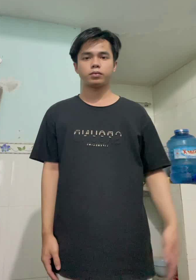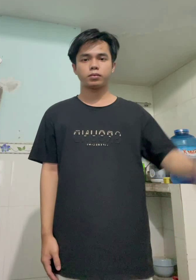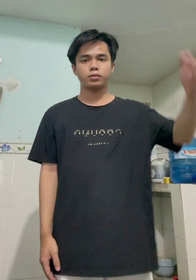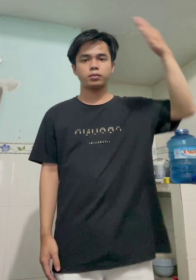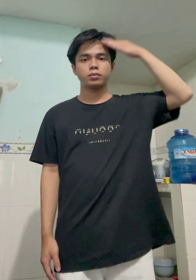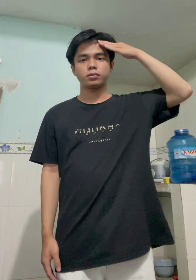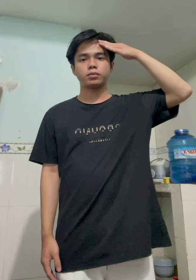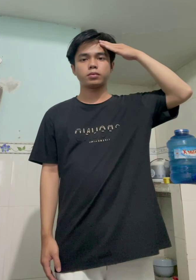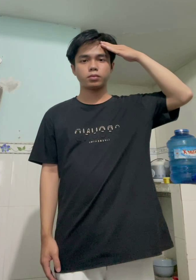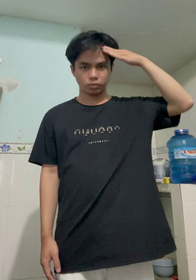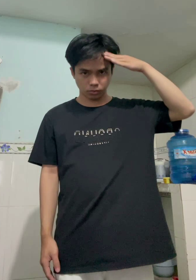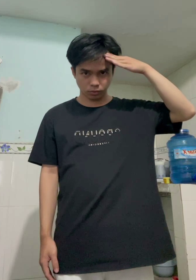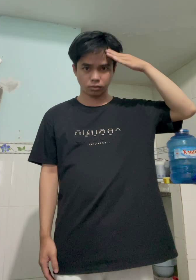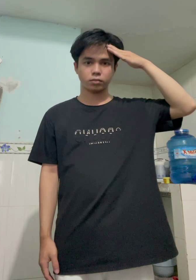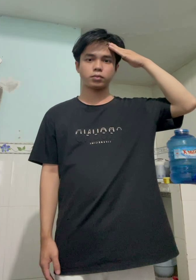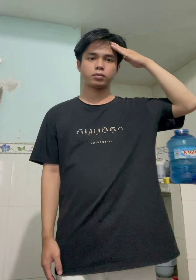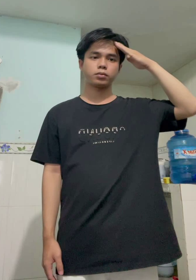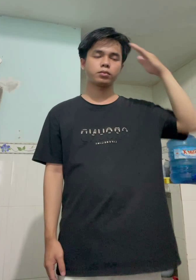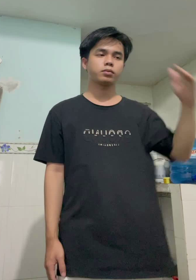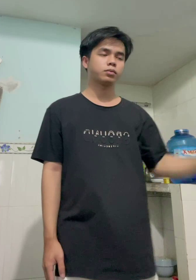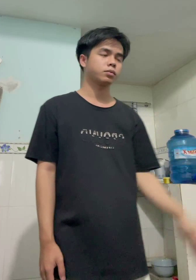biet